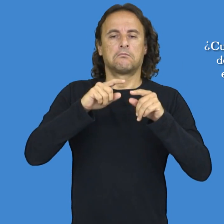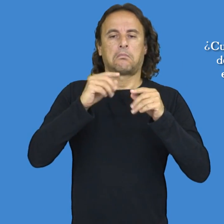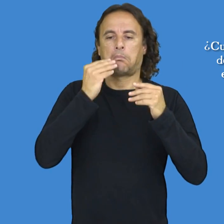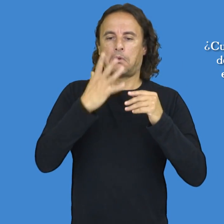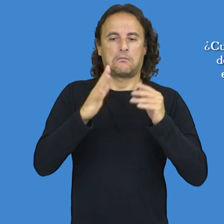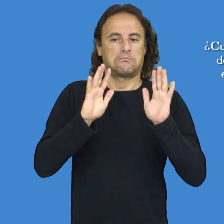bien